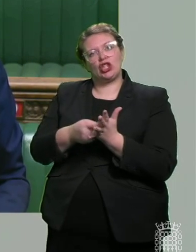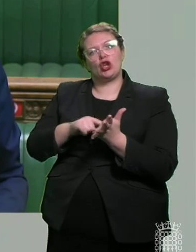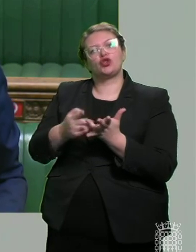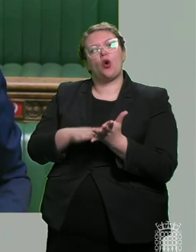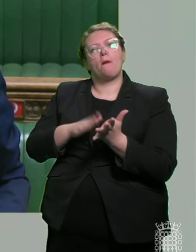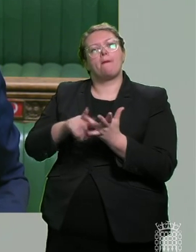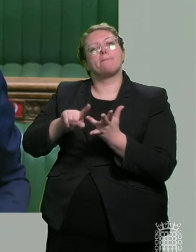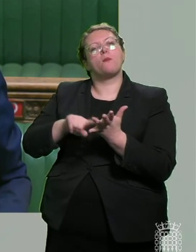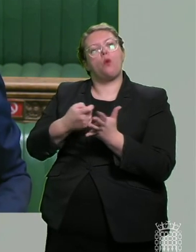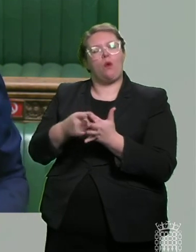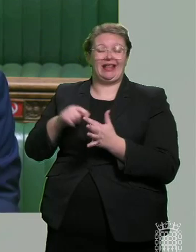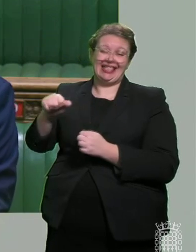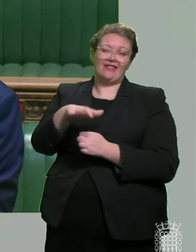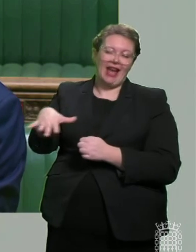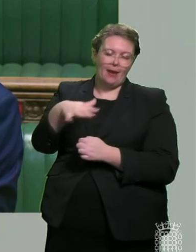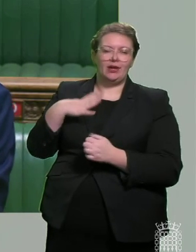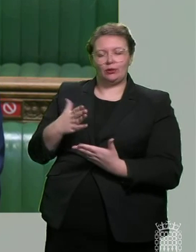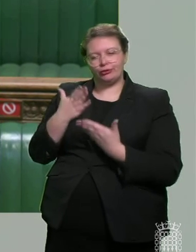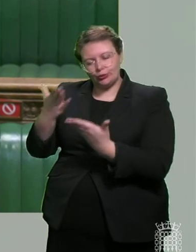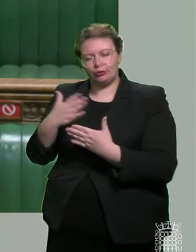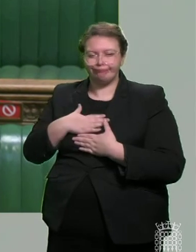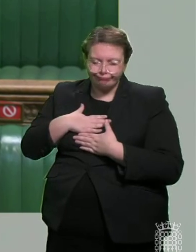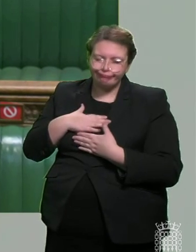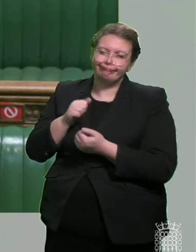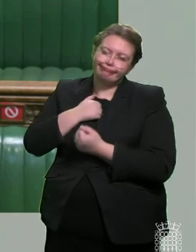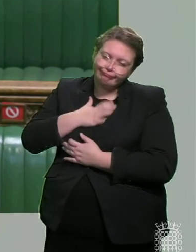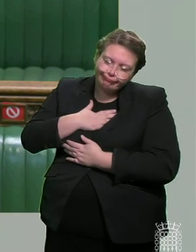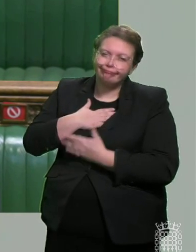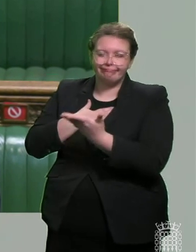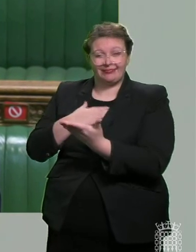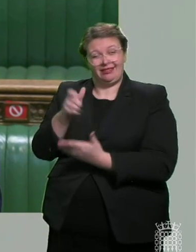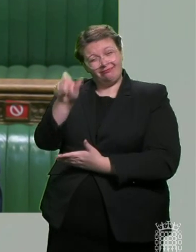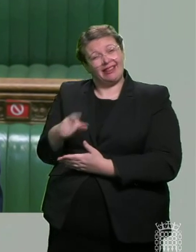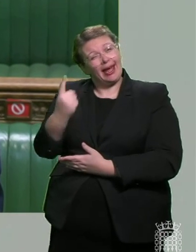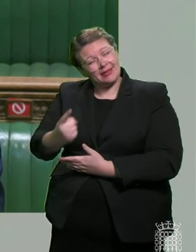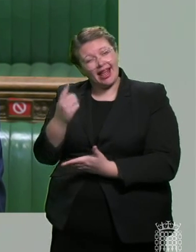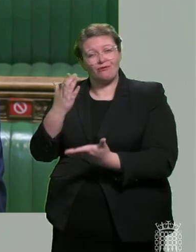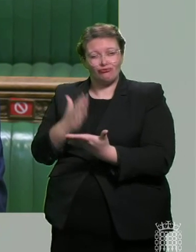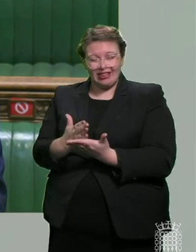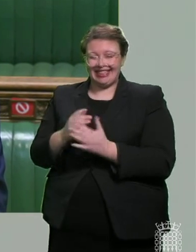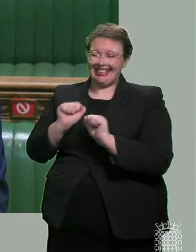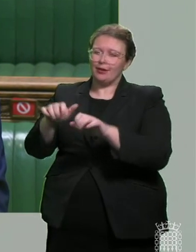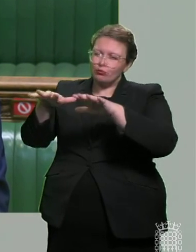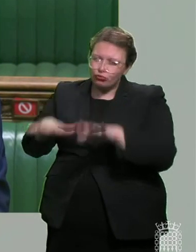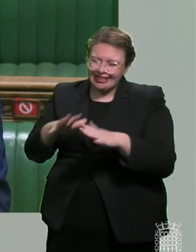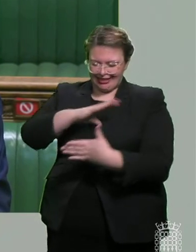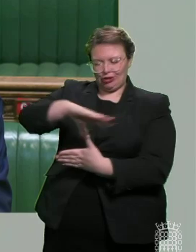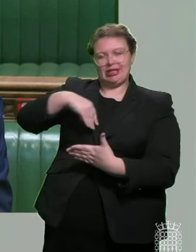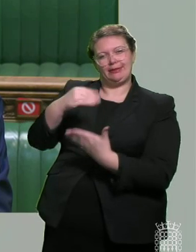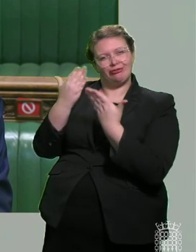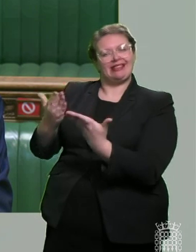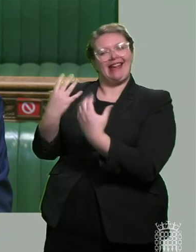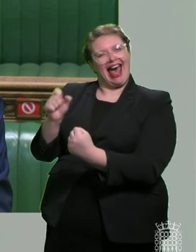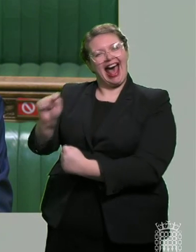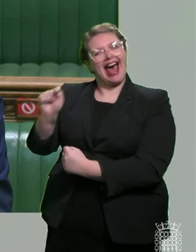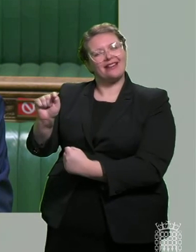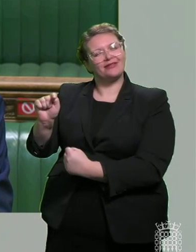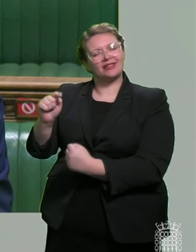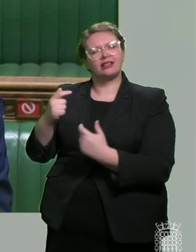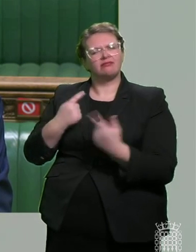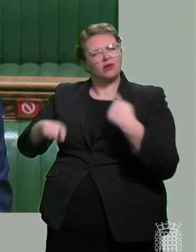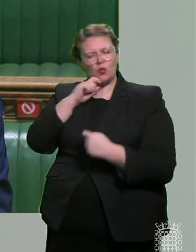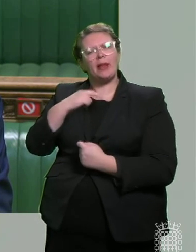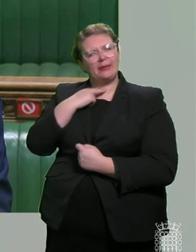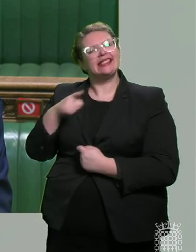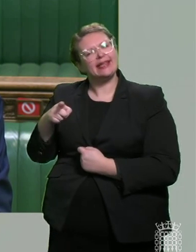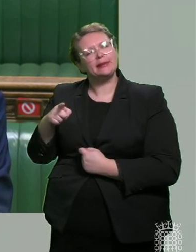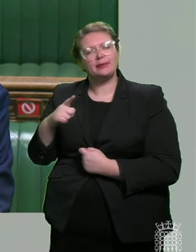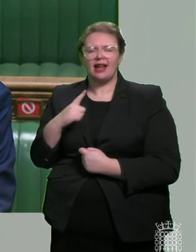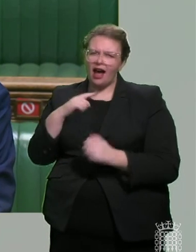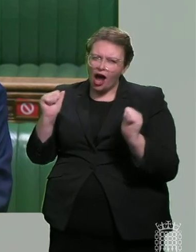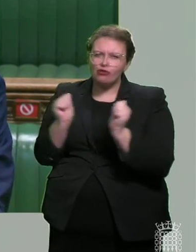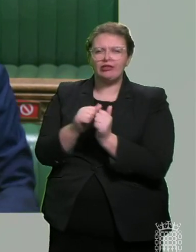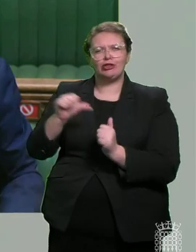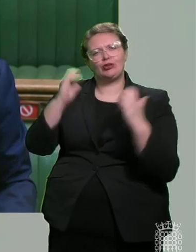He perhaps more than anyone embodied the spirit of Britain; he will be sadly missed, and I welcome the initiative that the Prime Minister spoke of for a clap this evening.